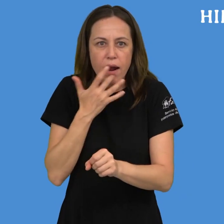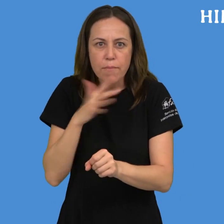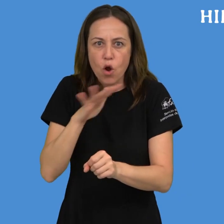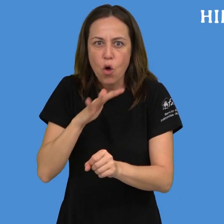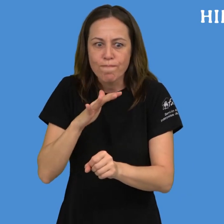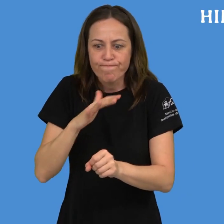dónde